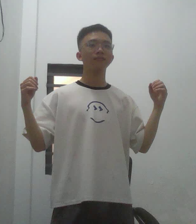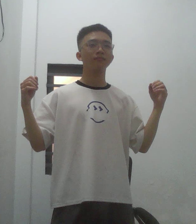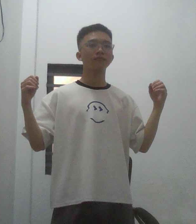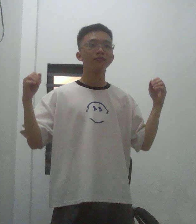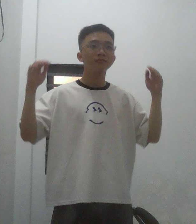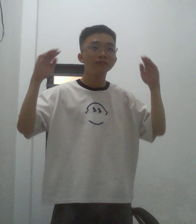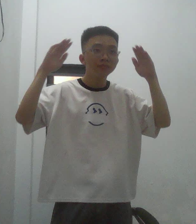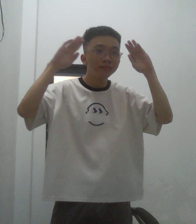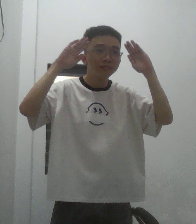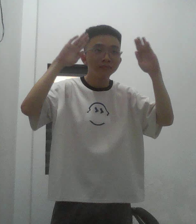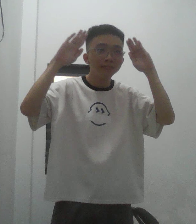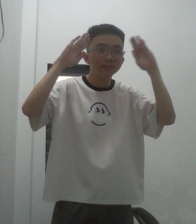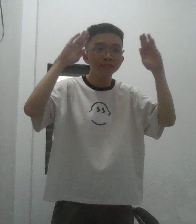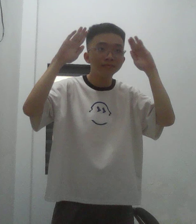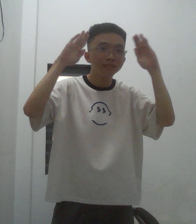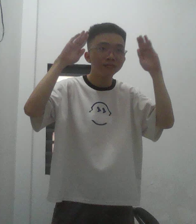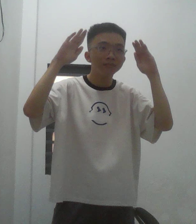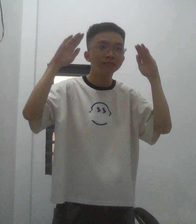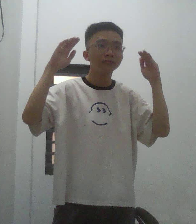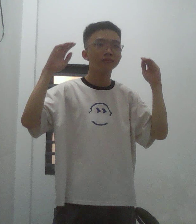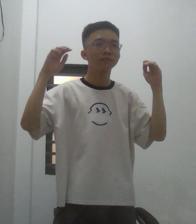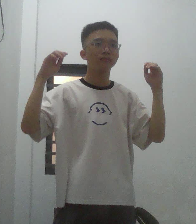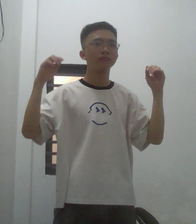xin chao